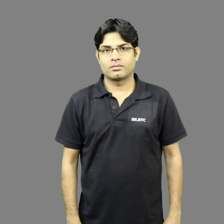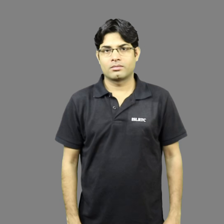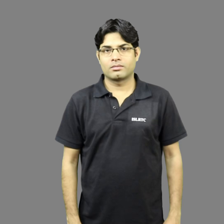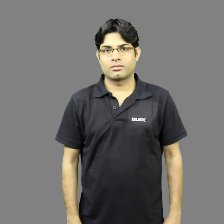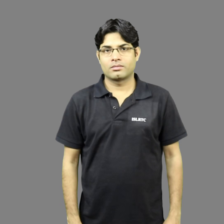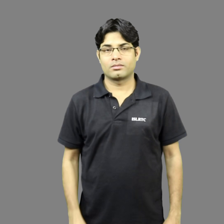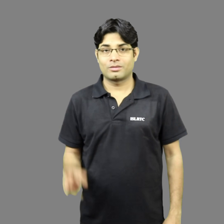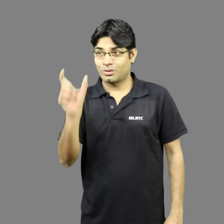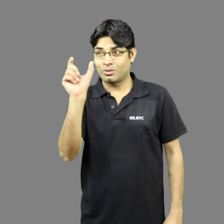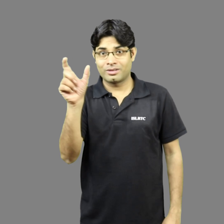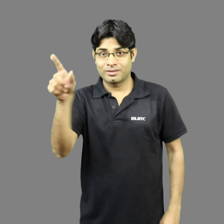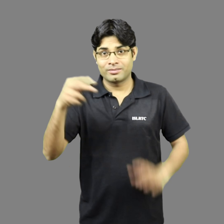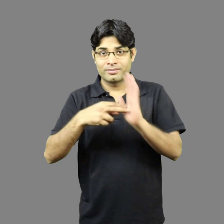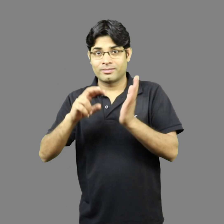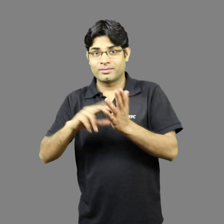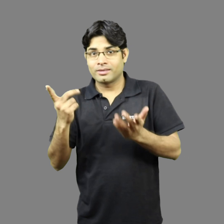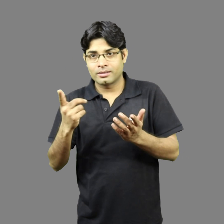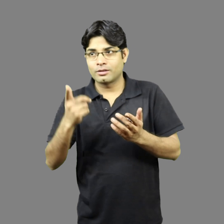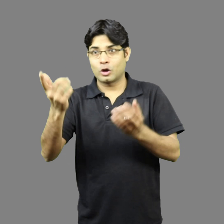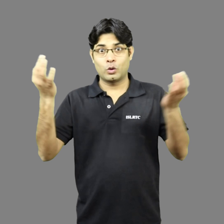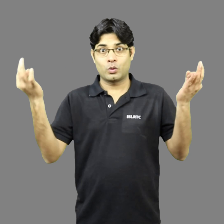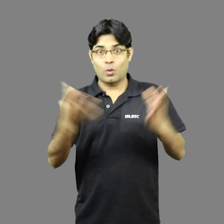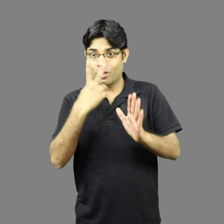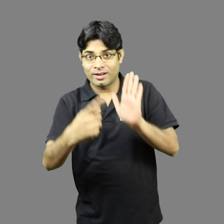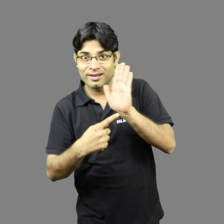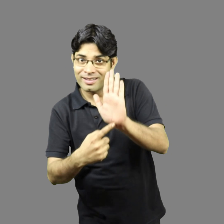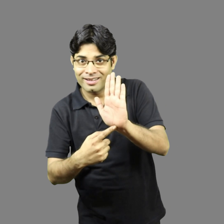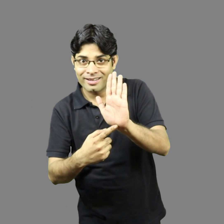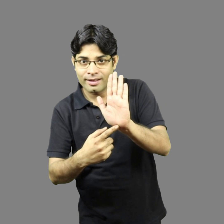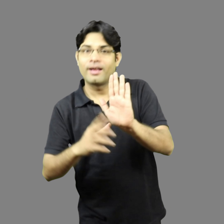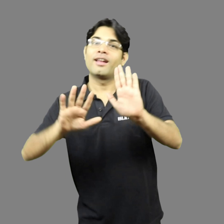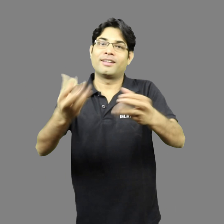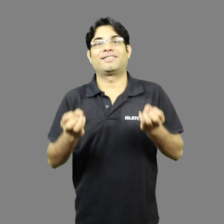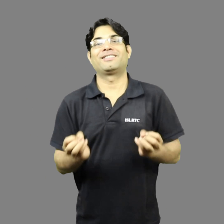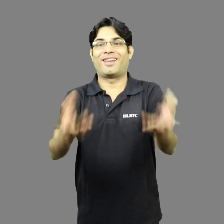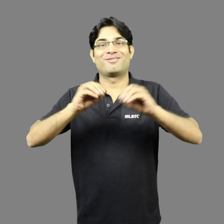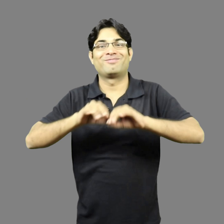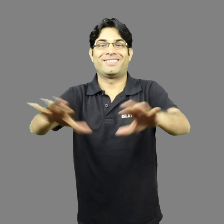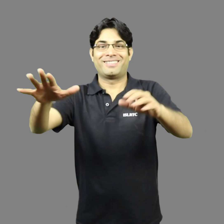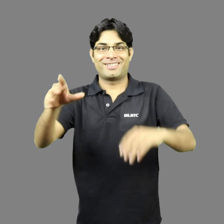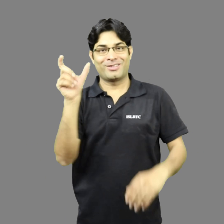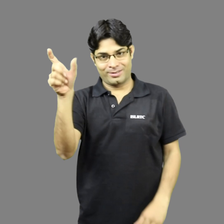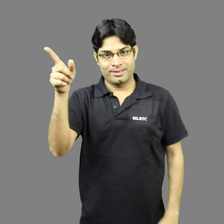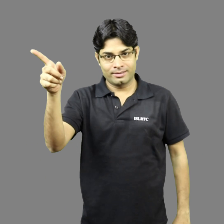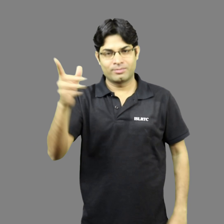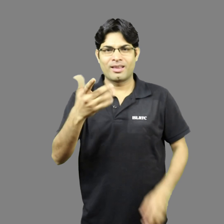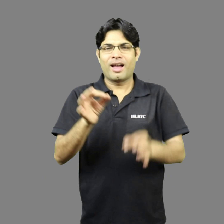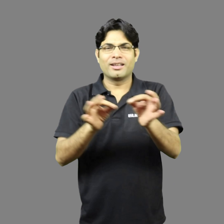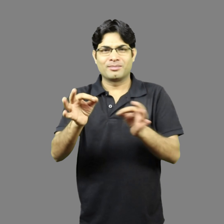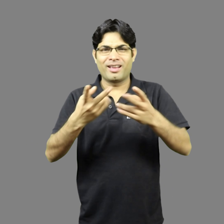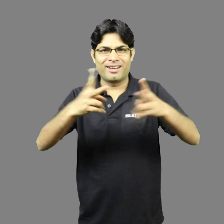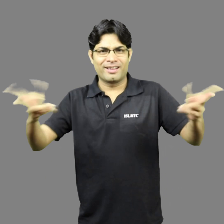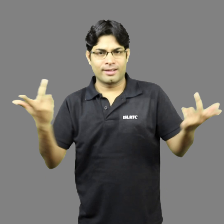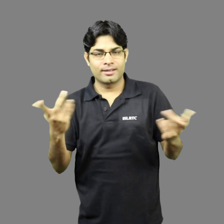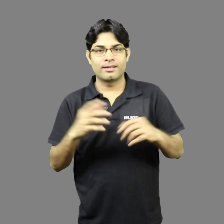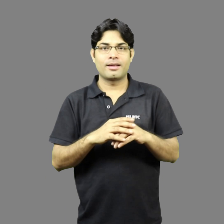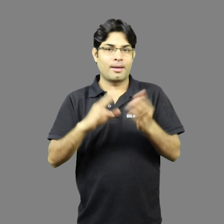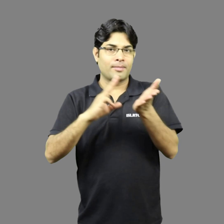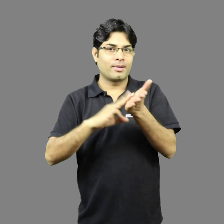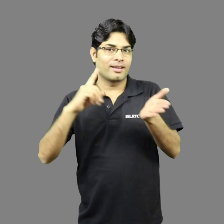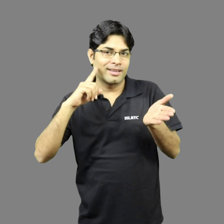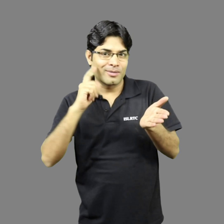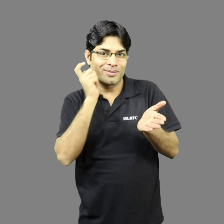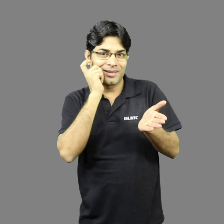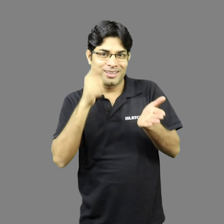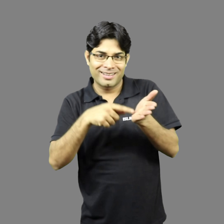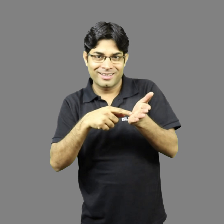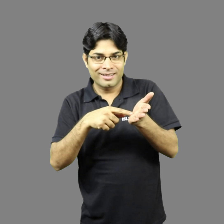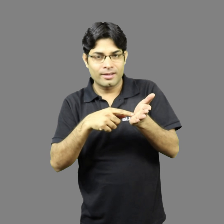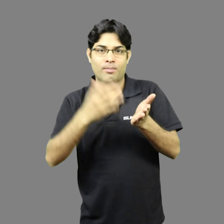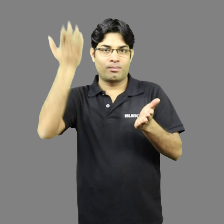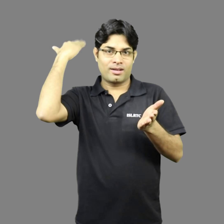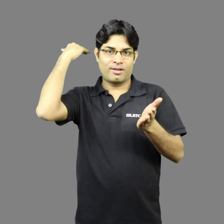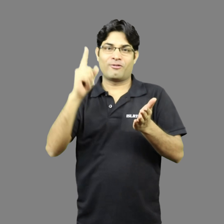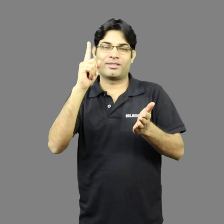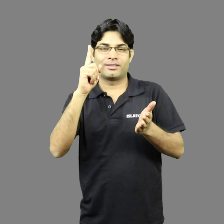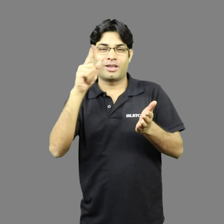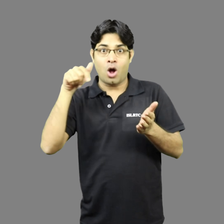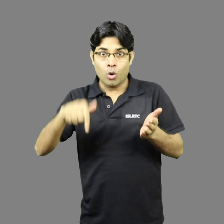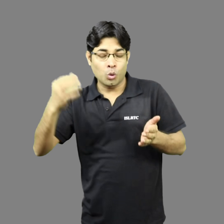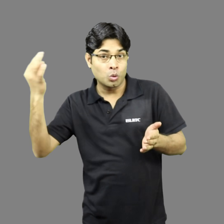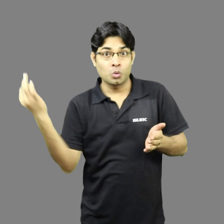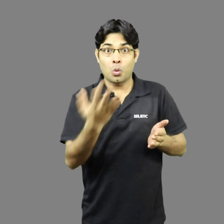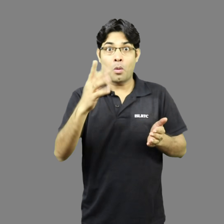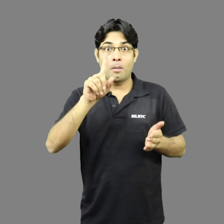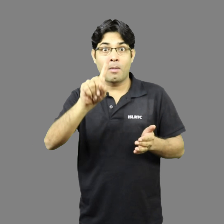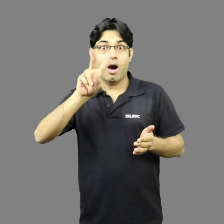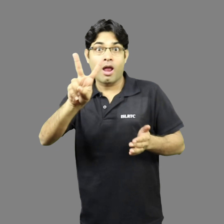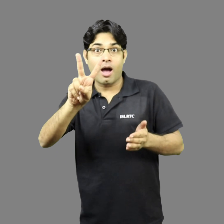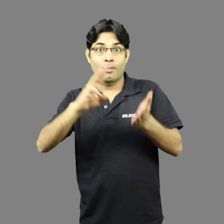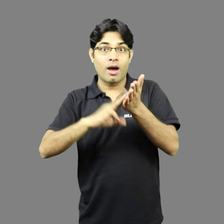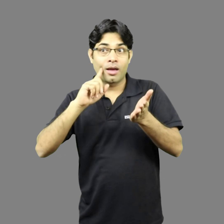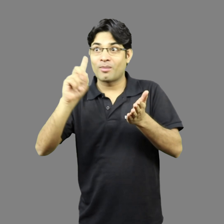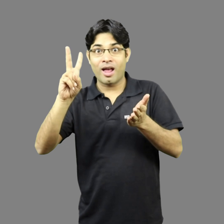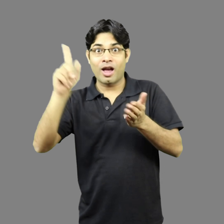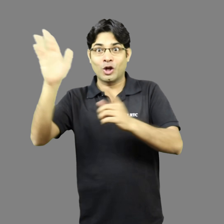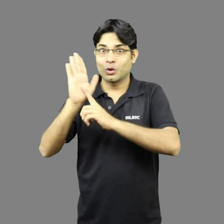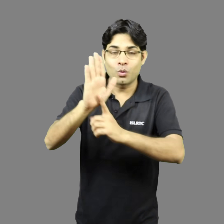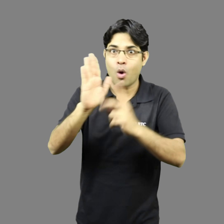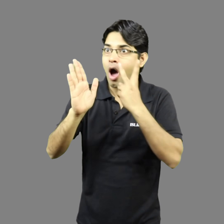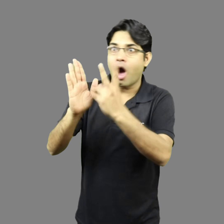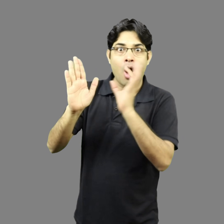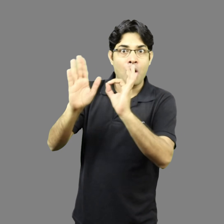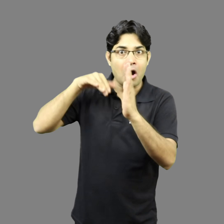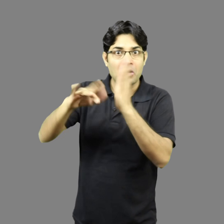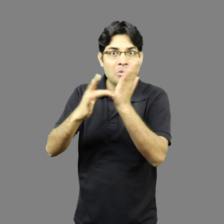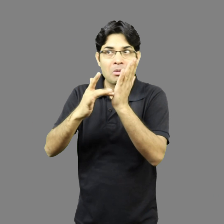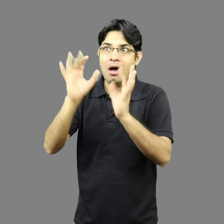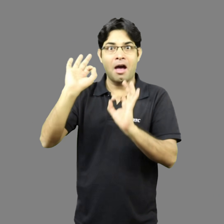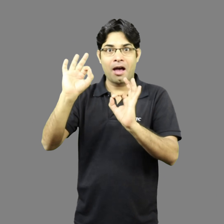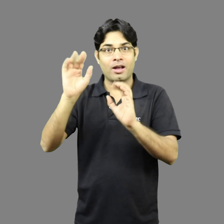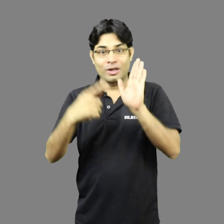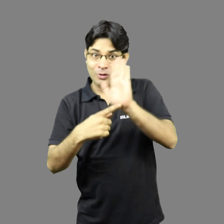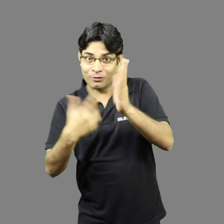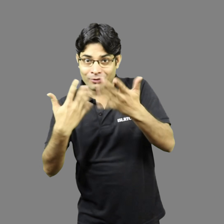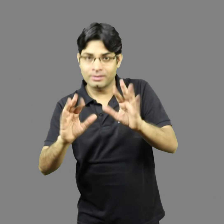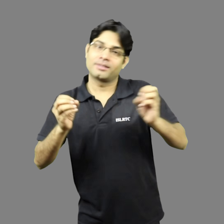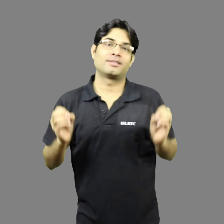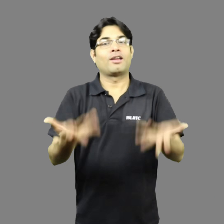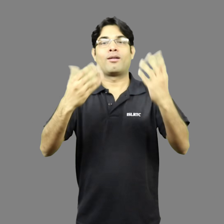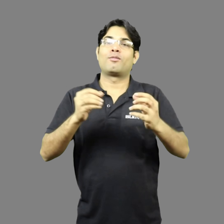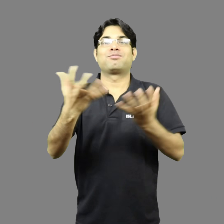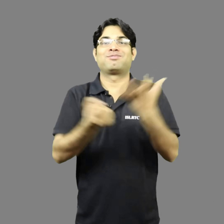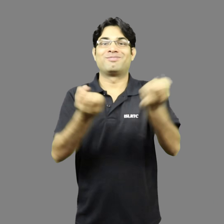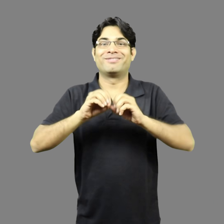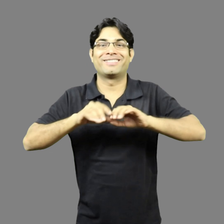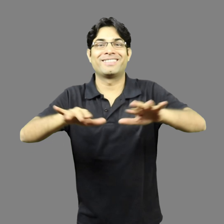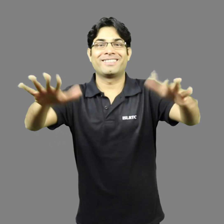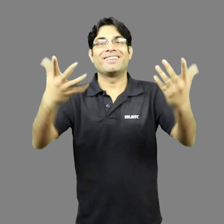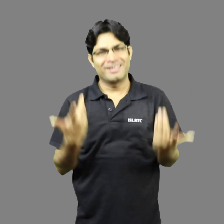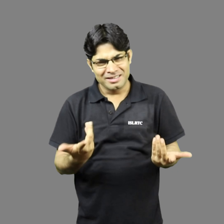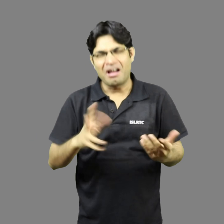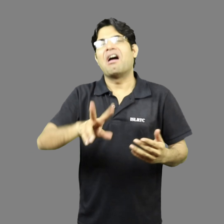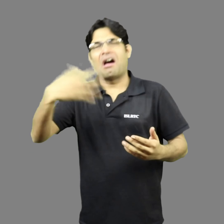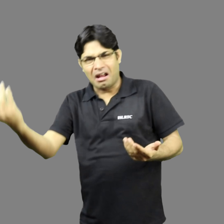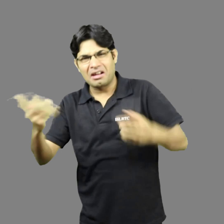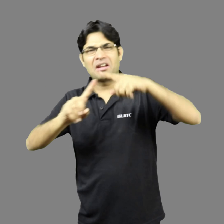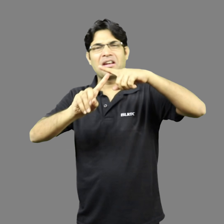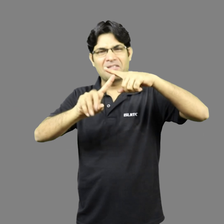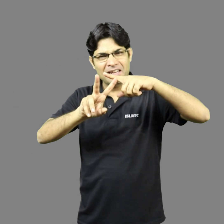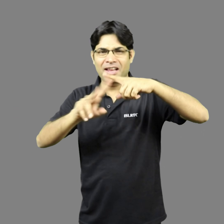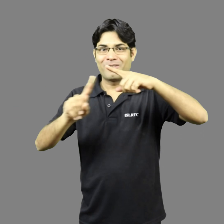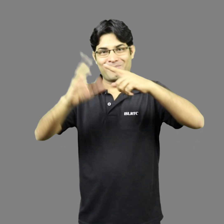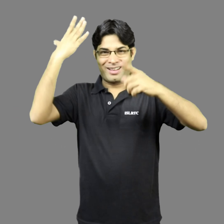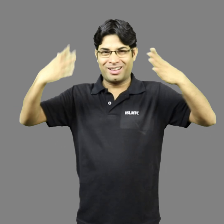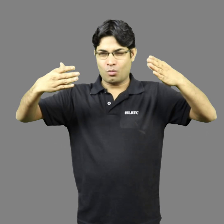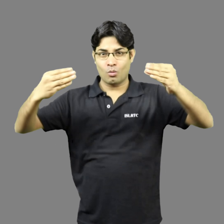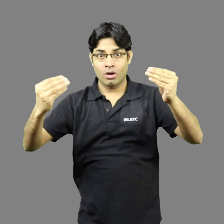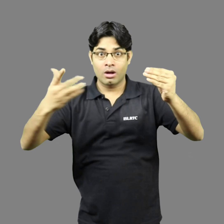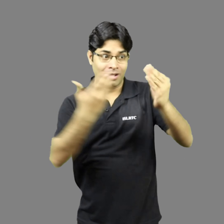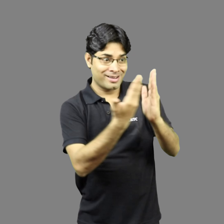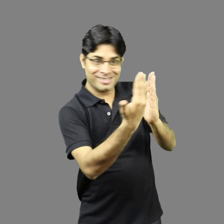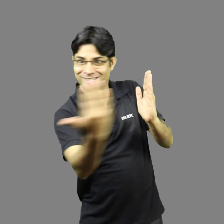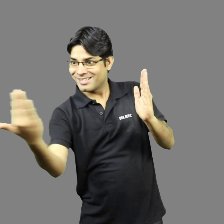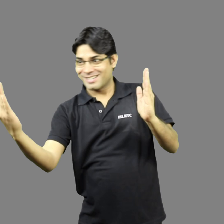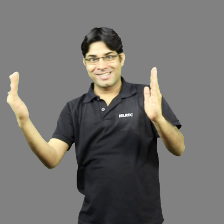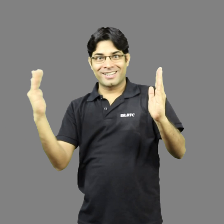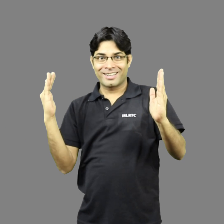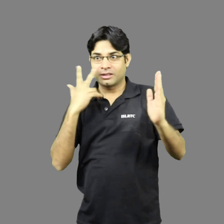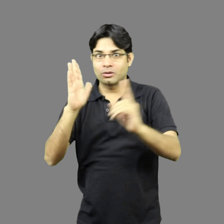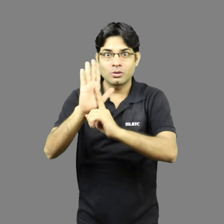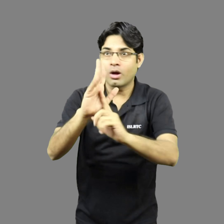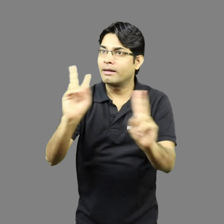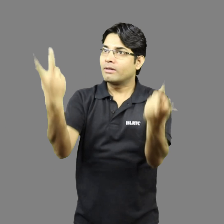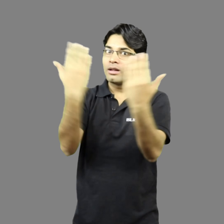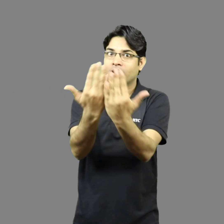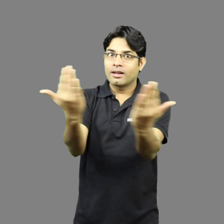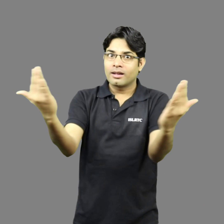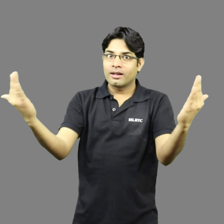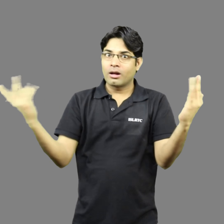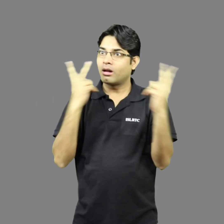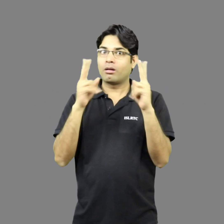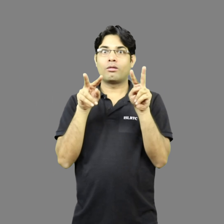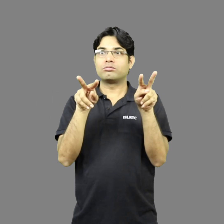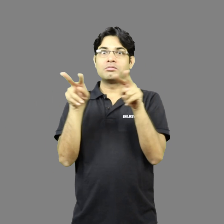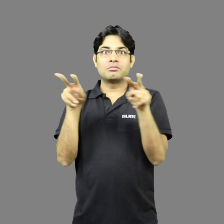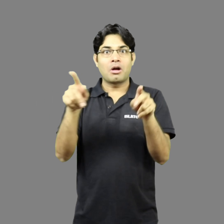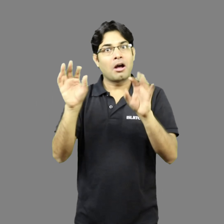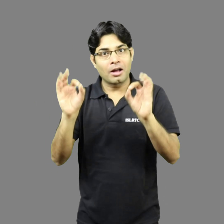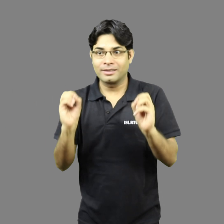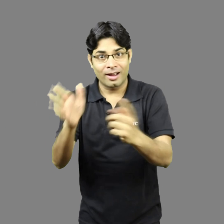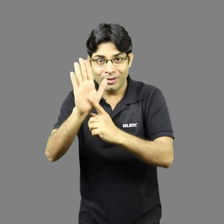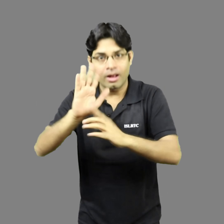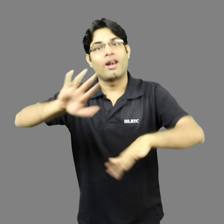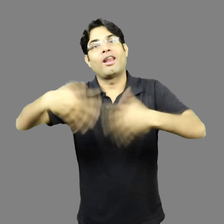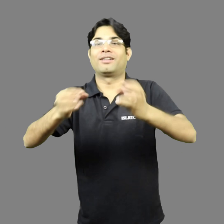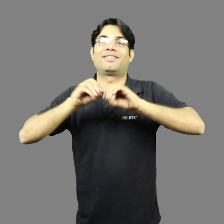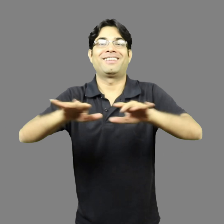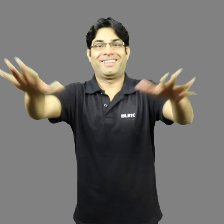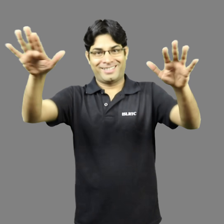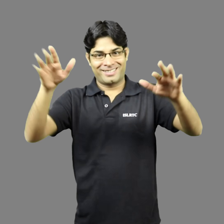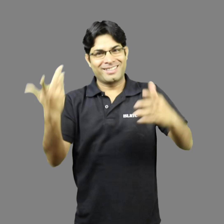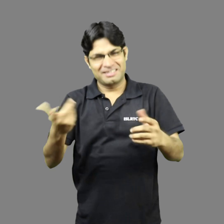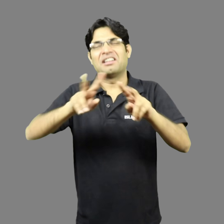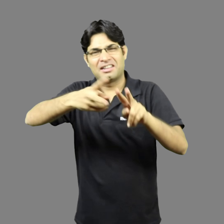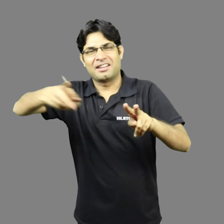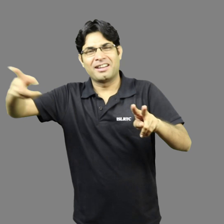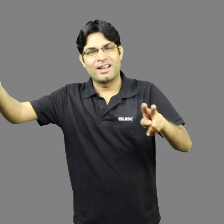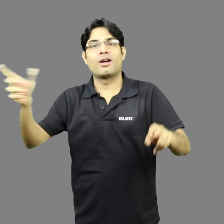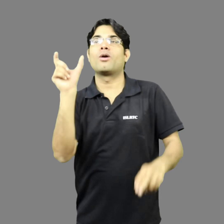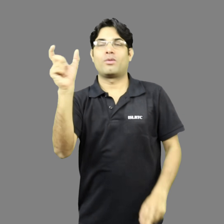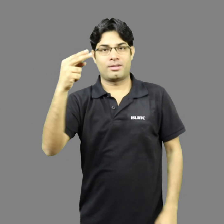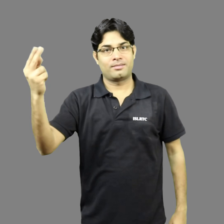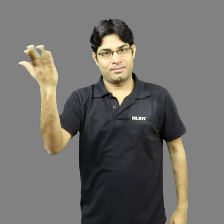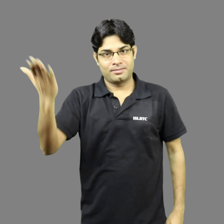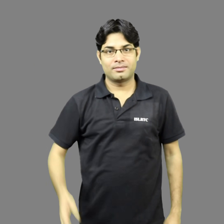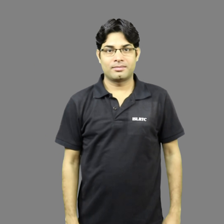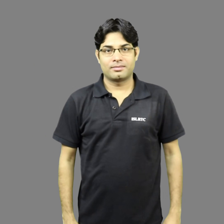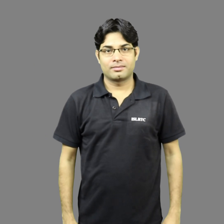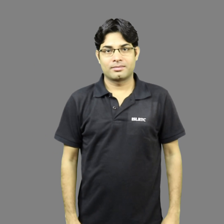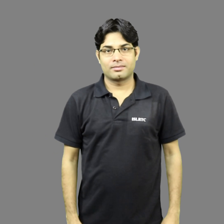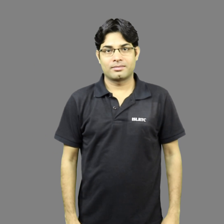Launch